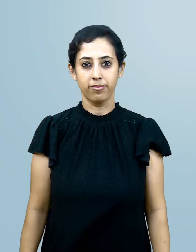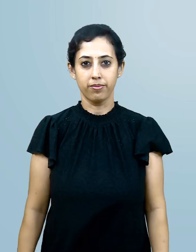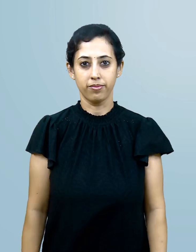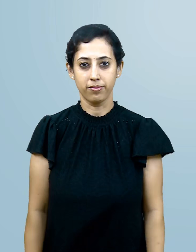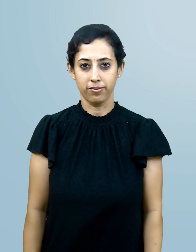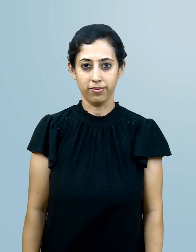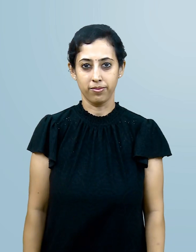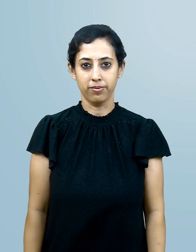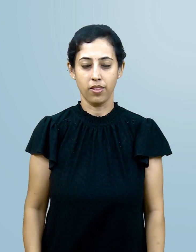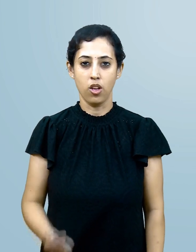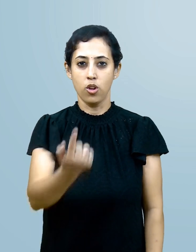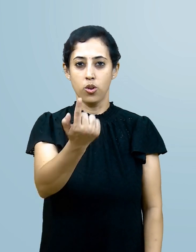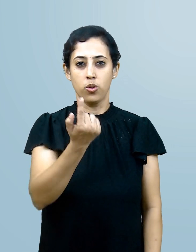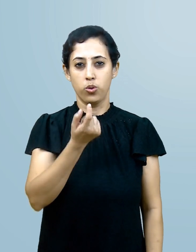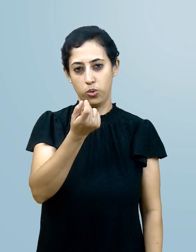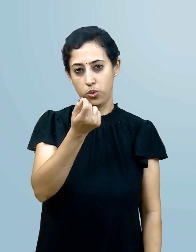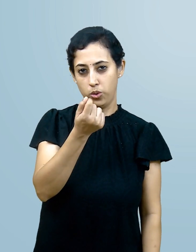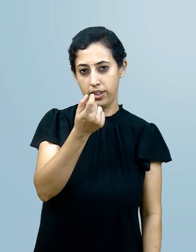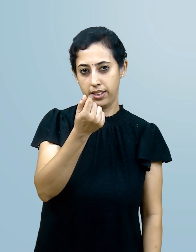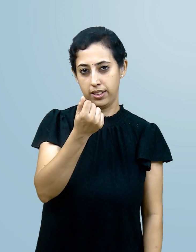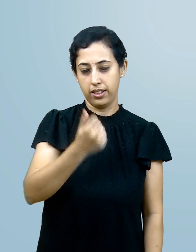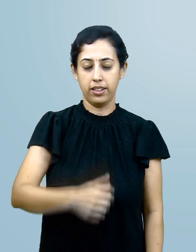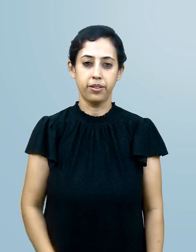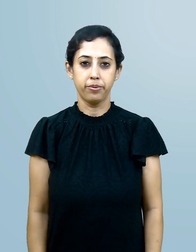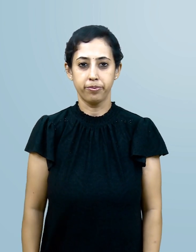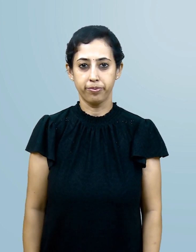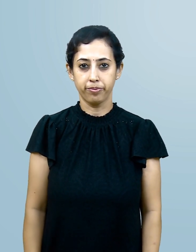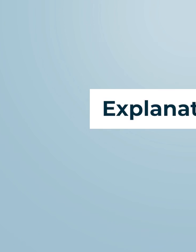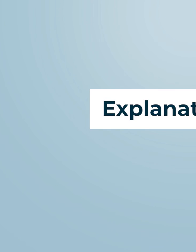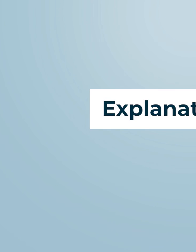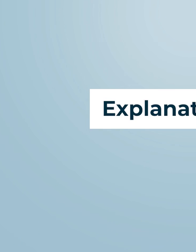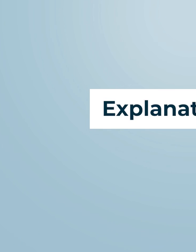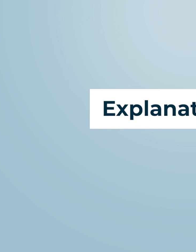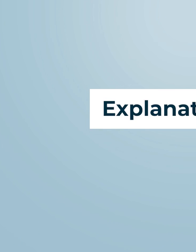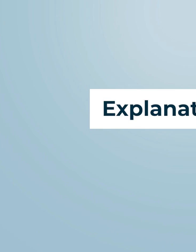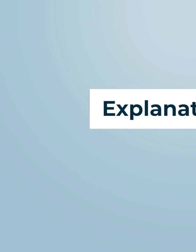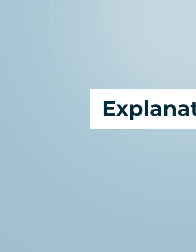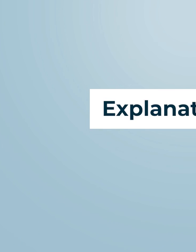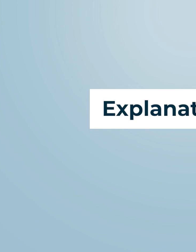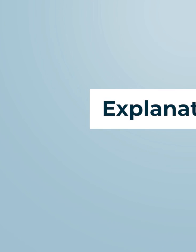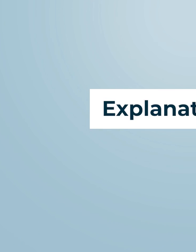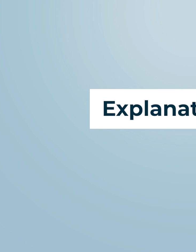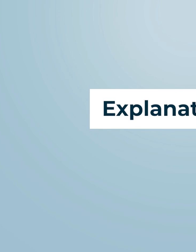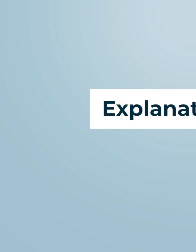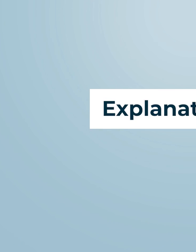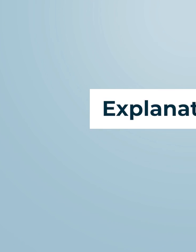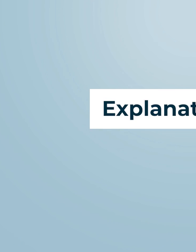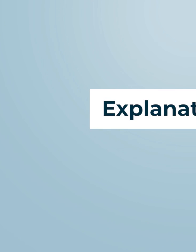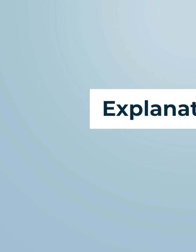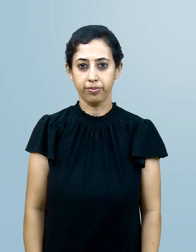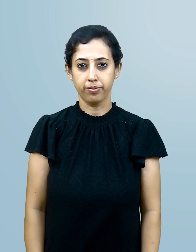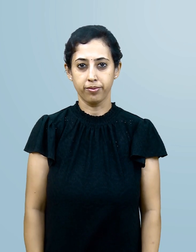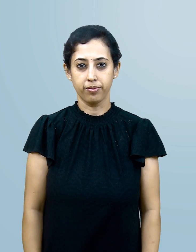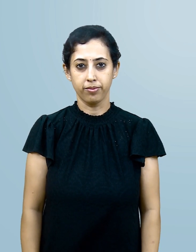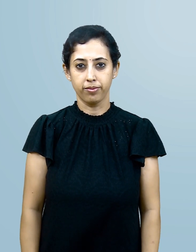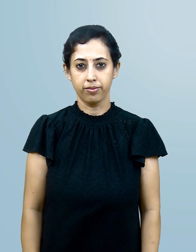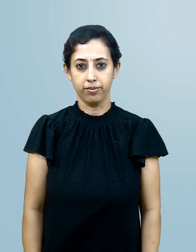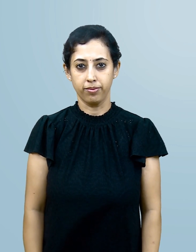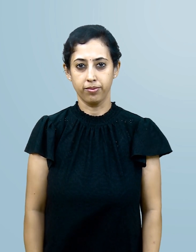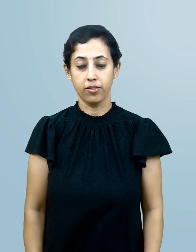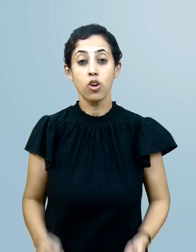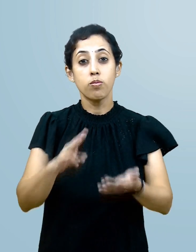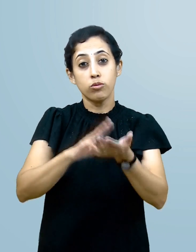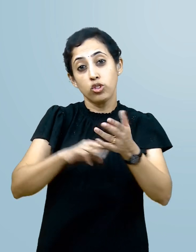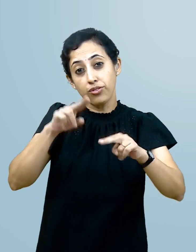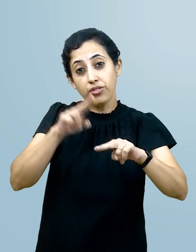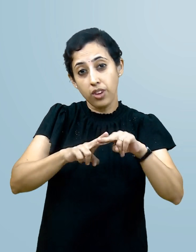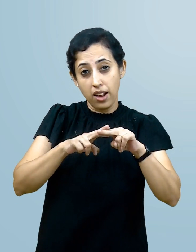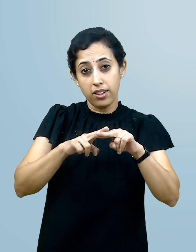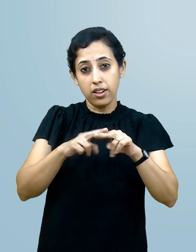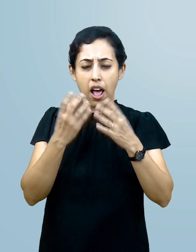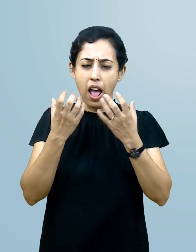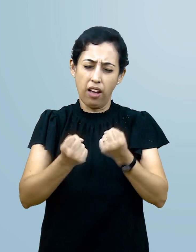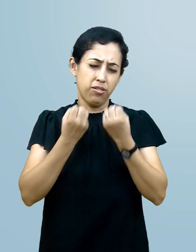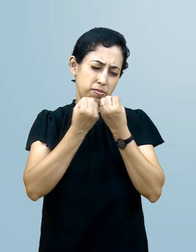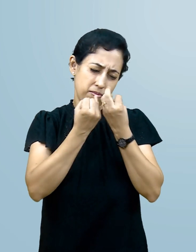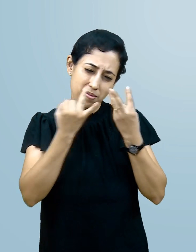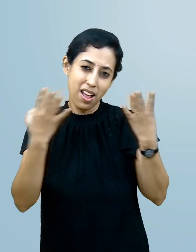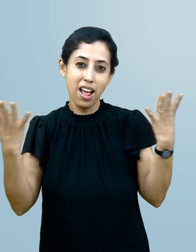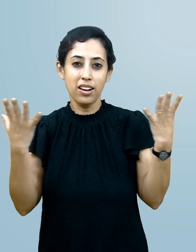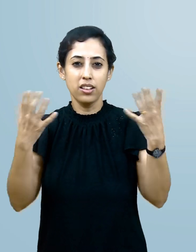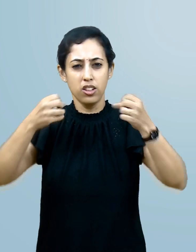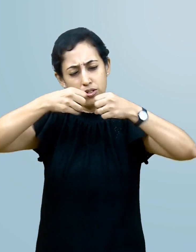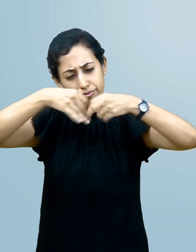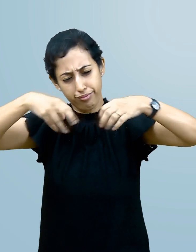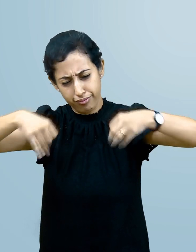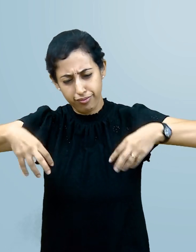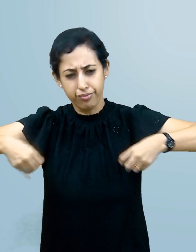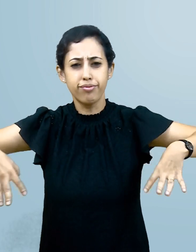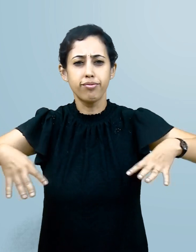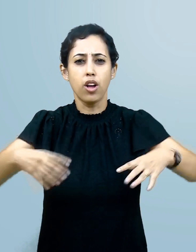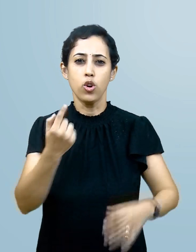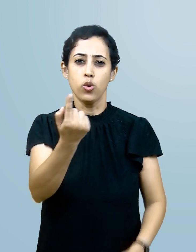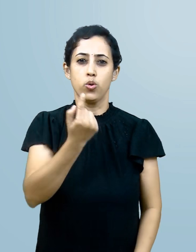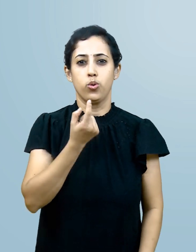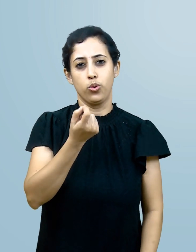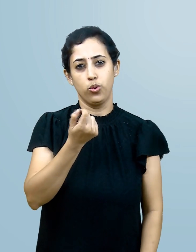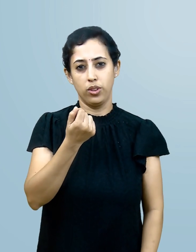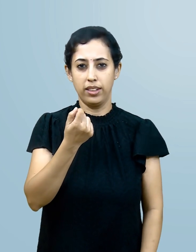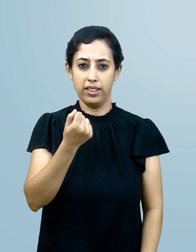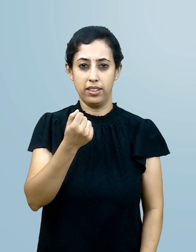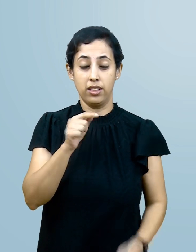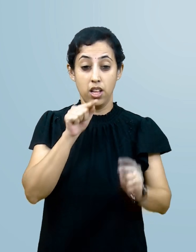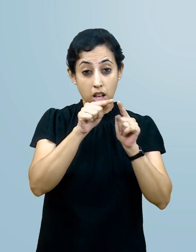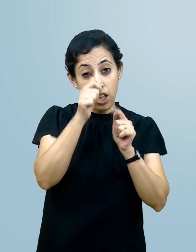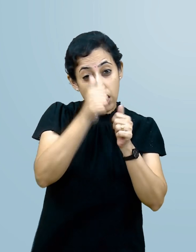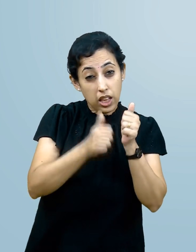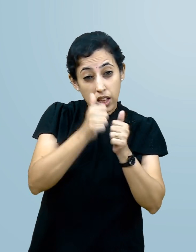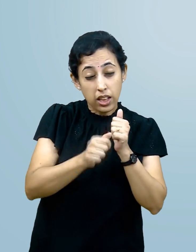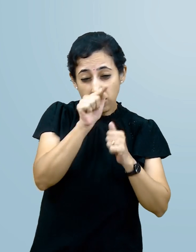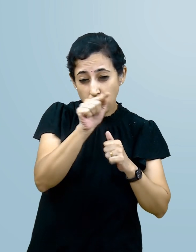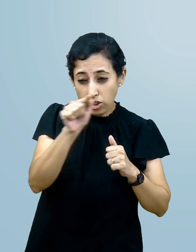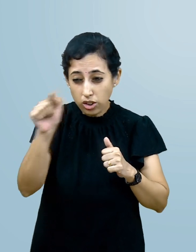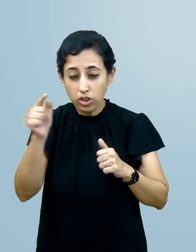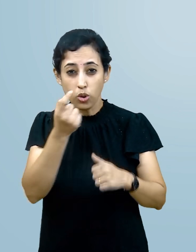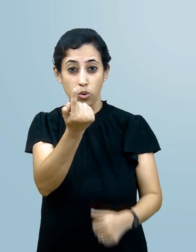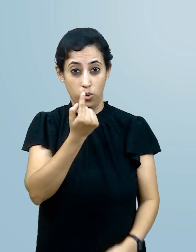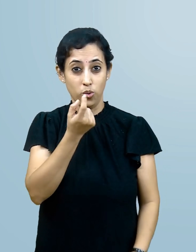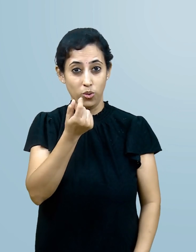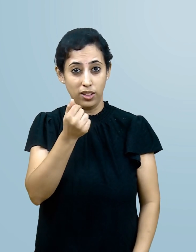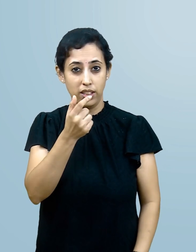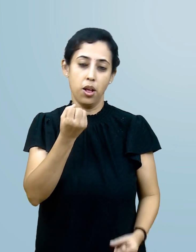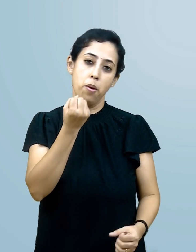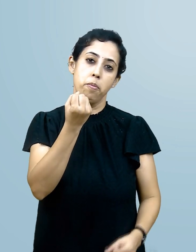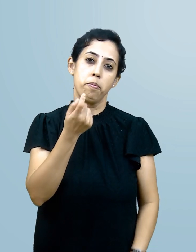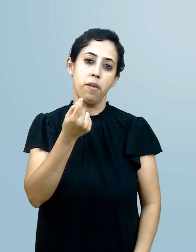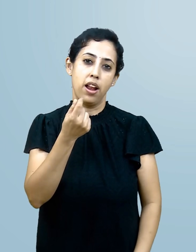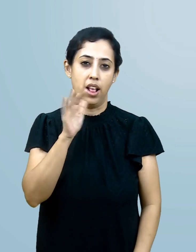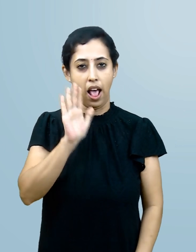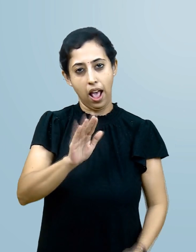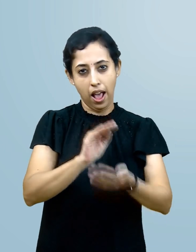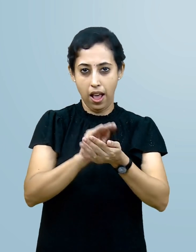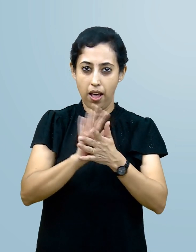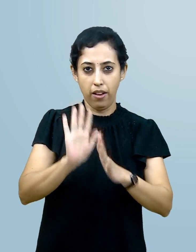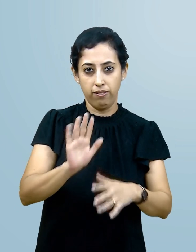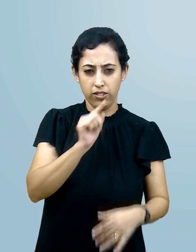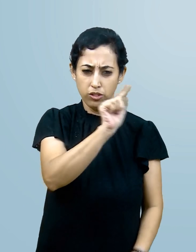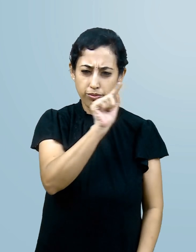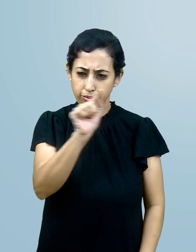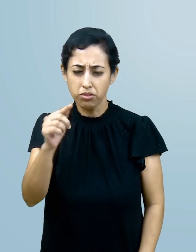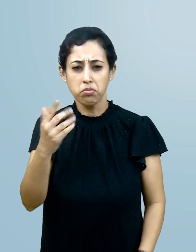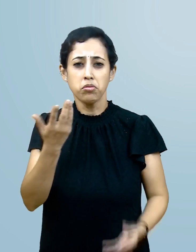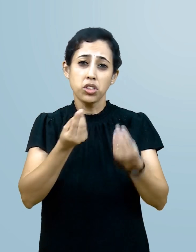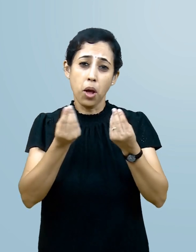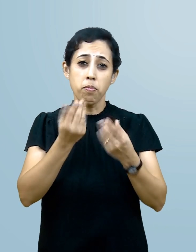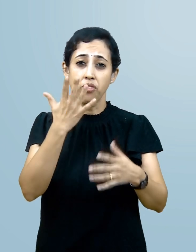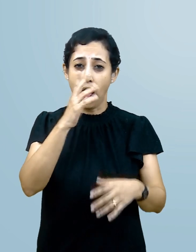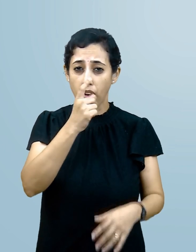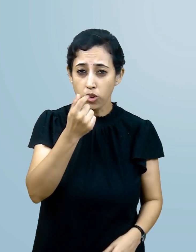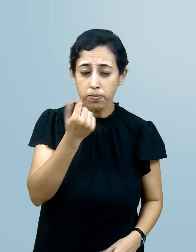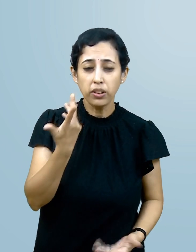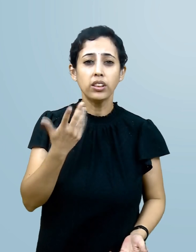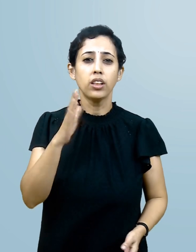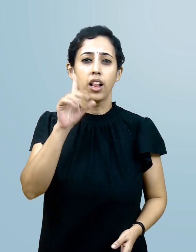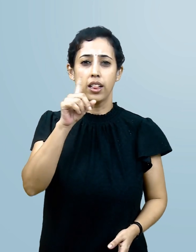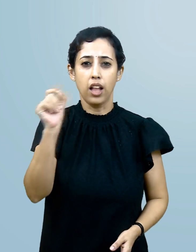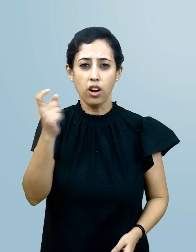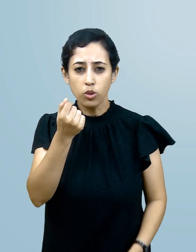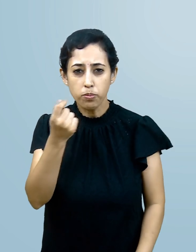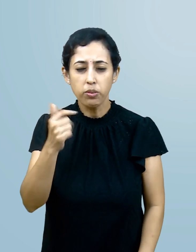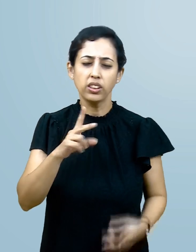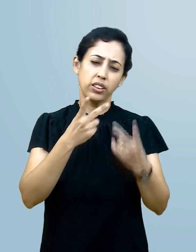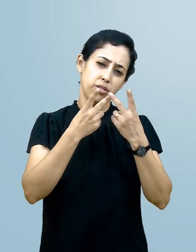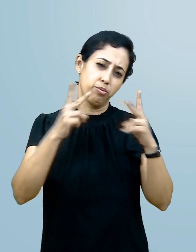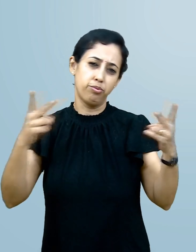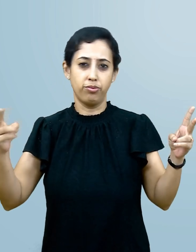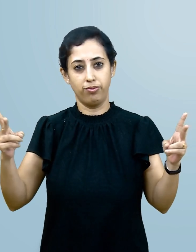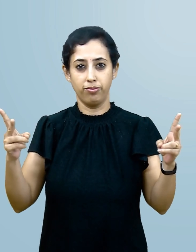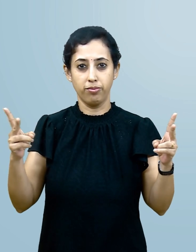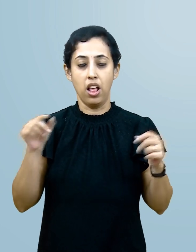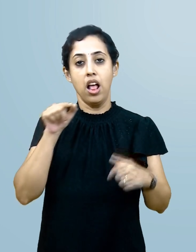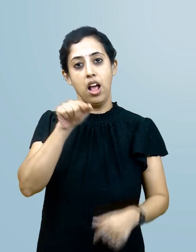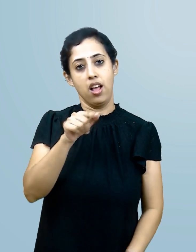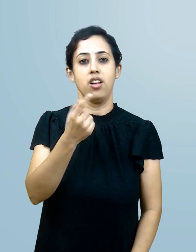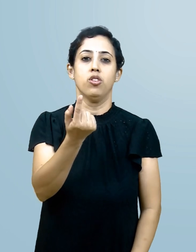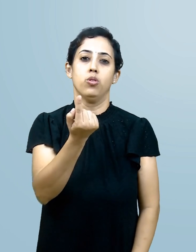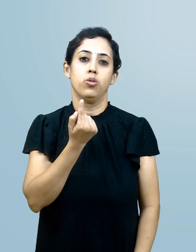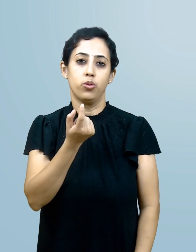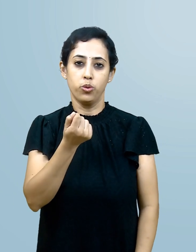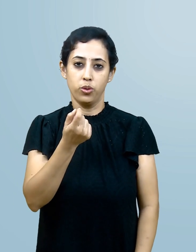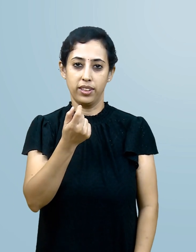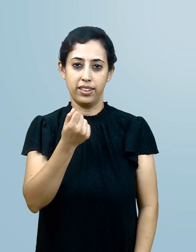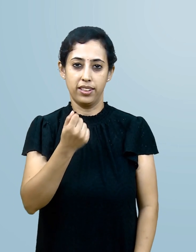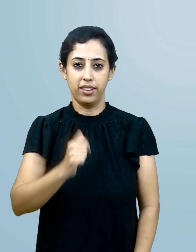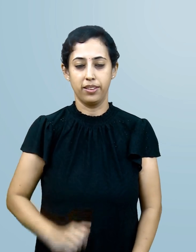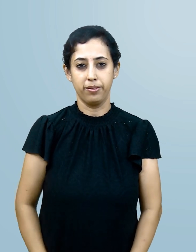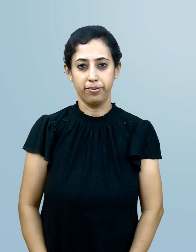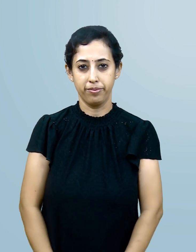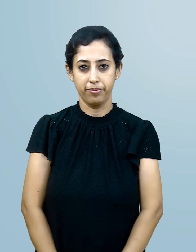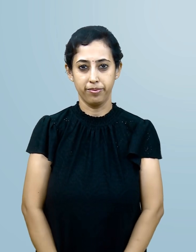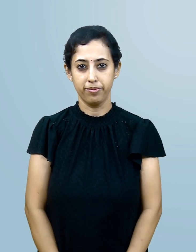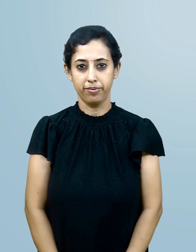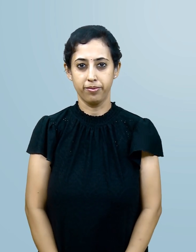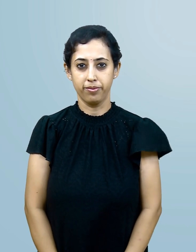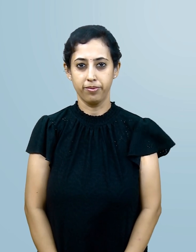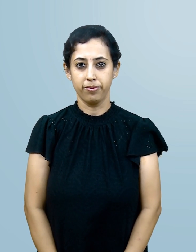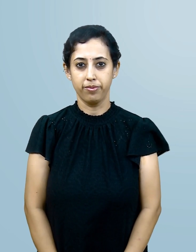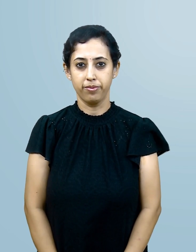Unit